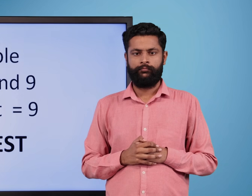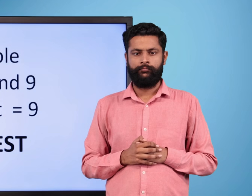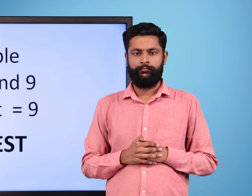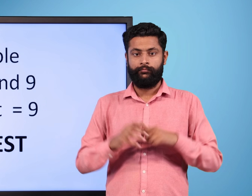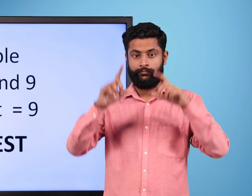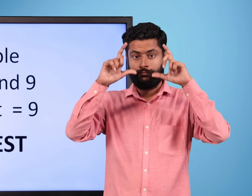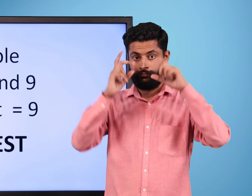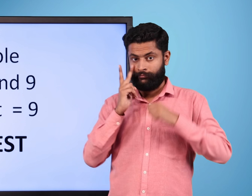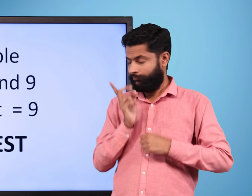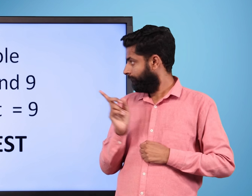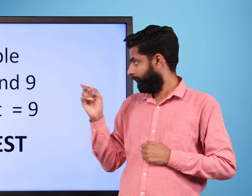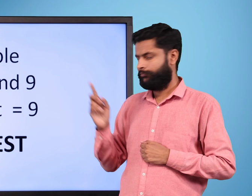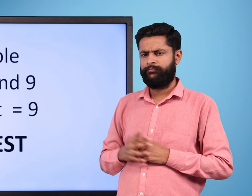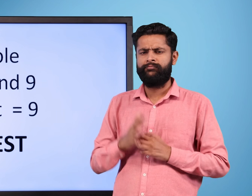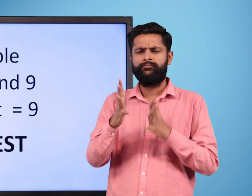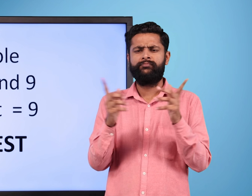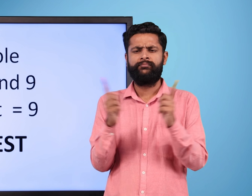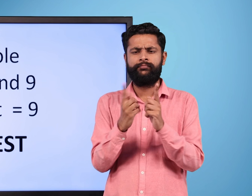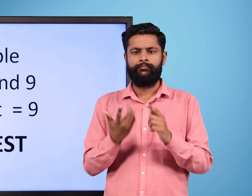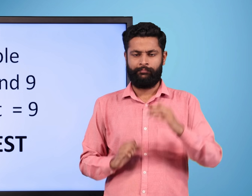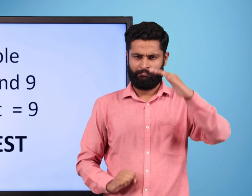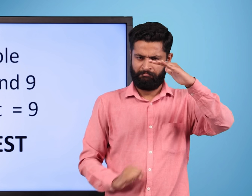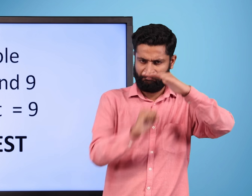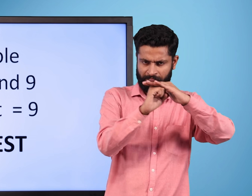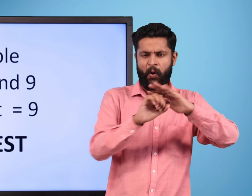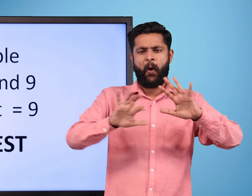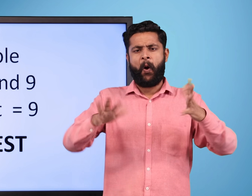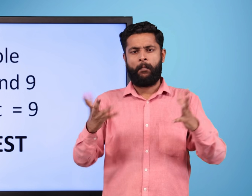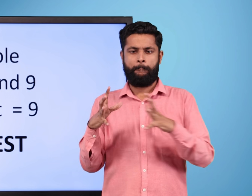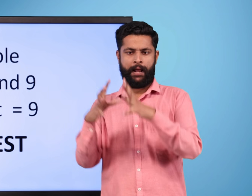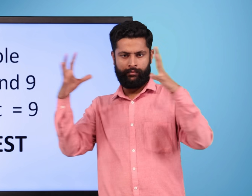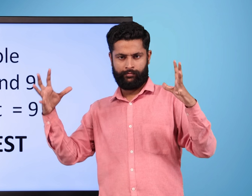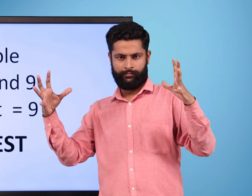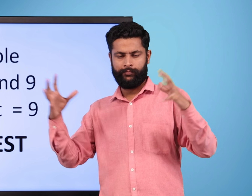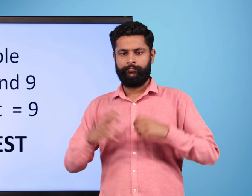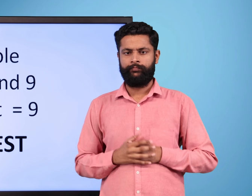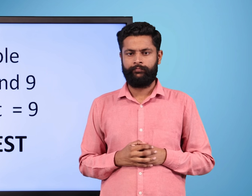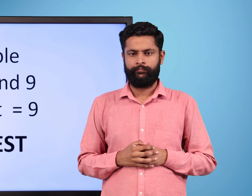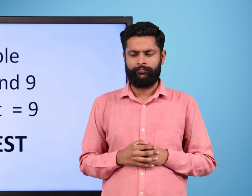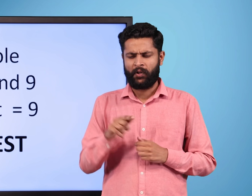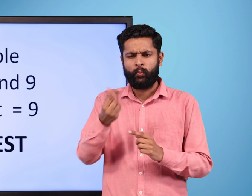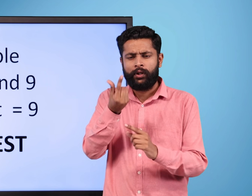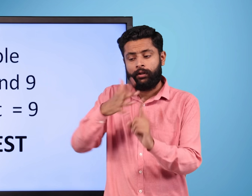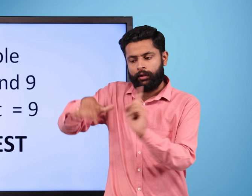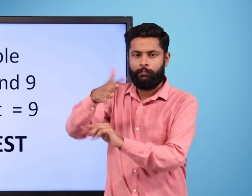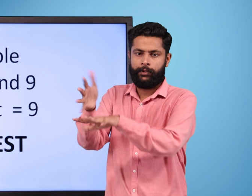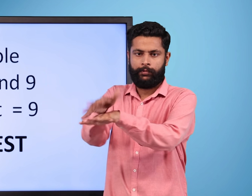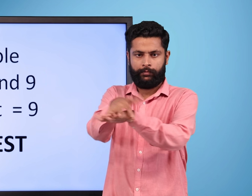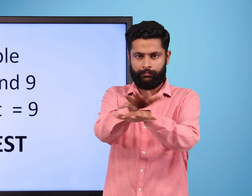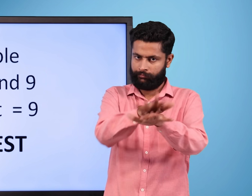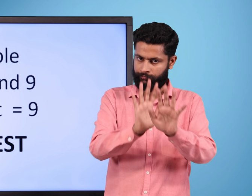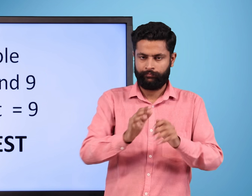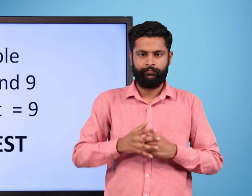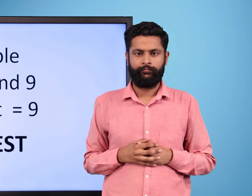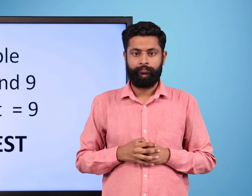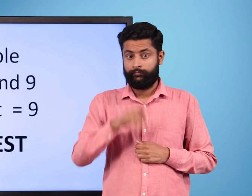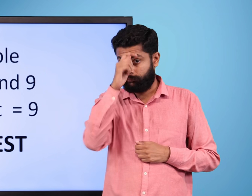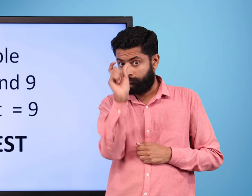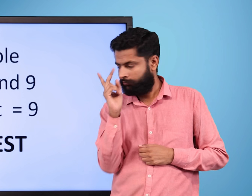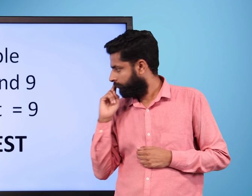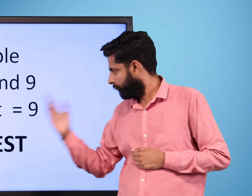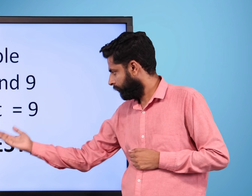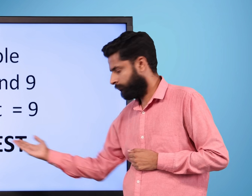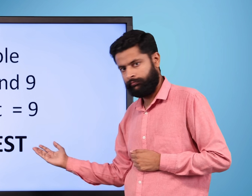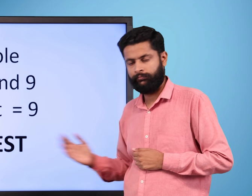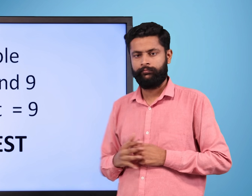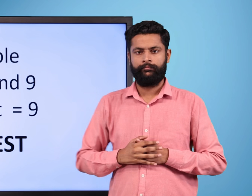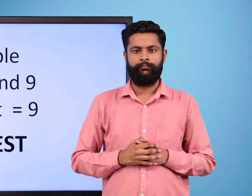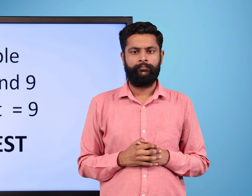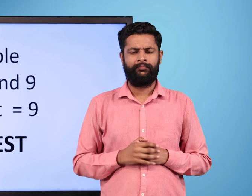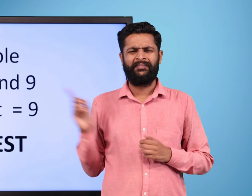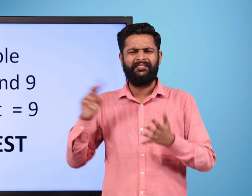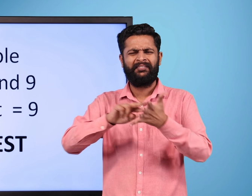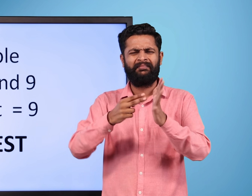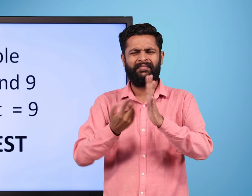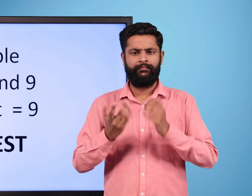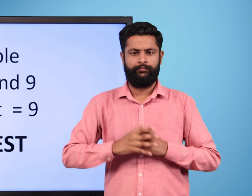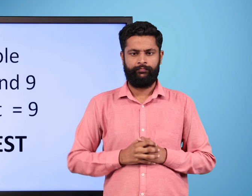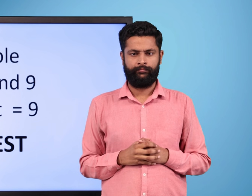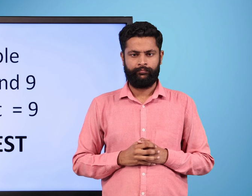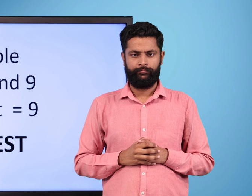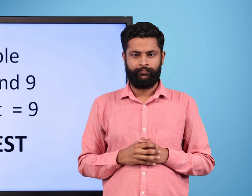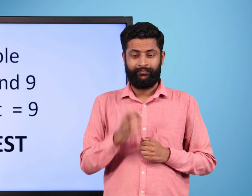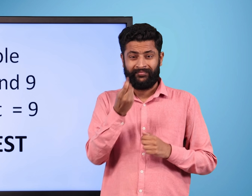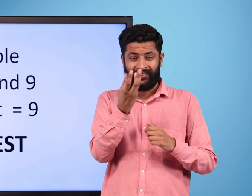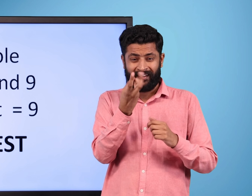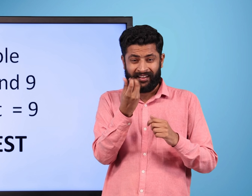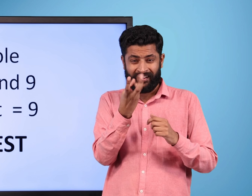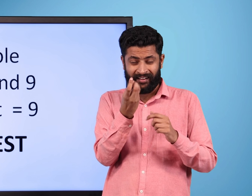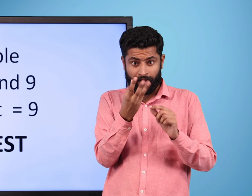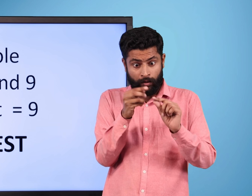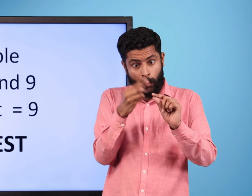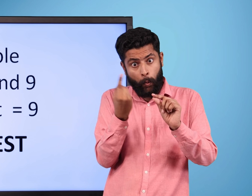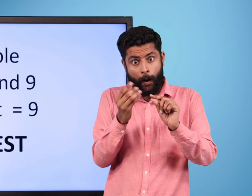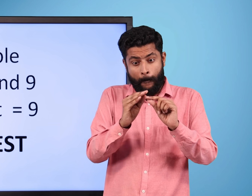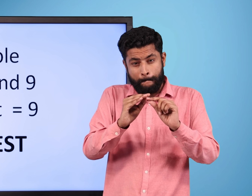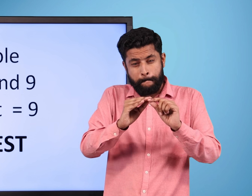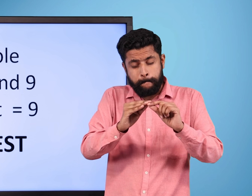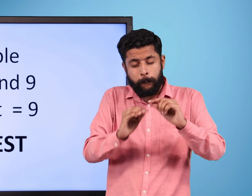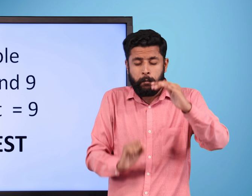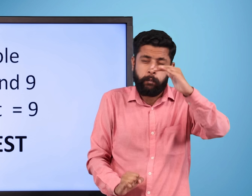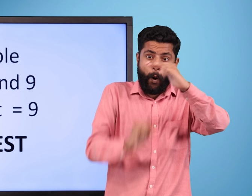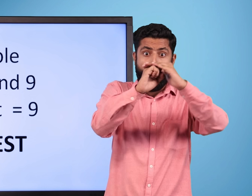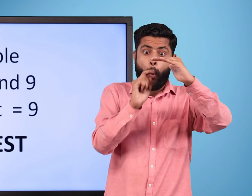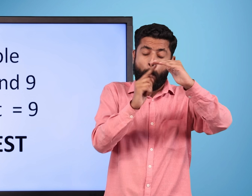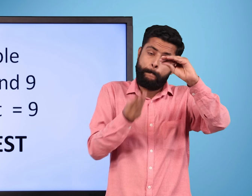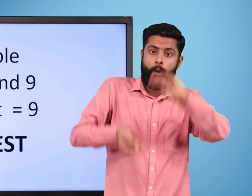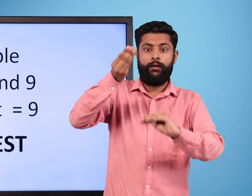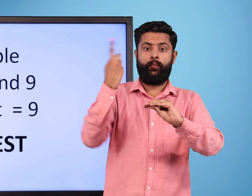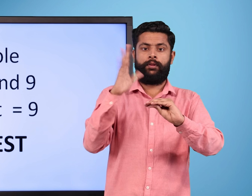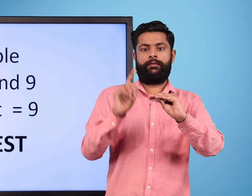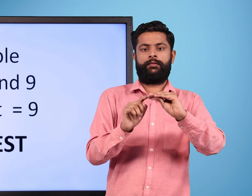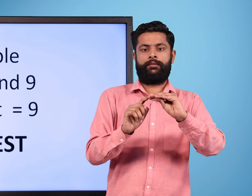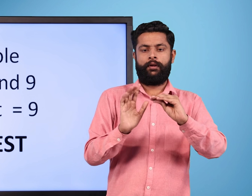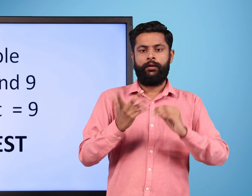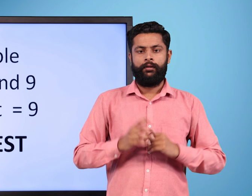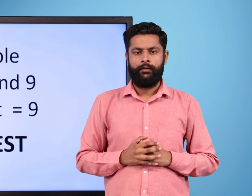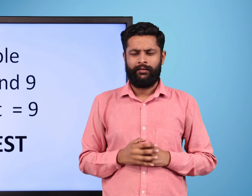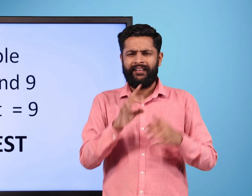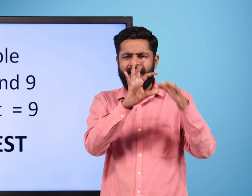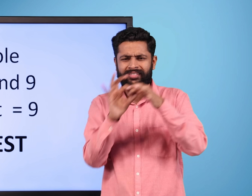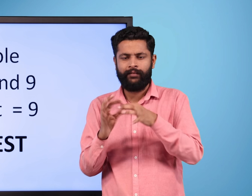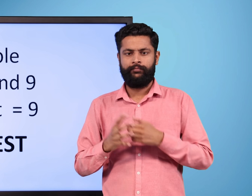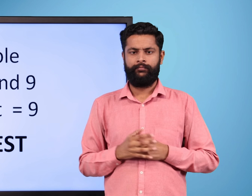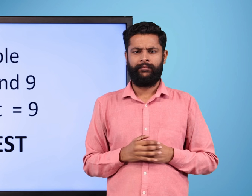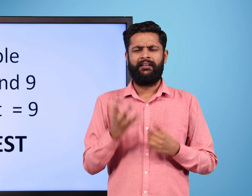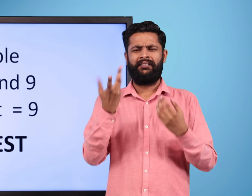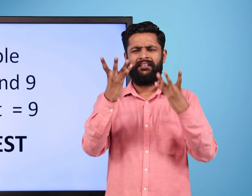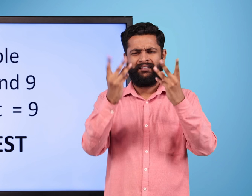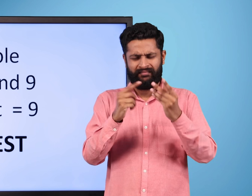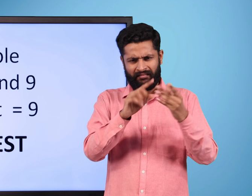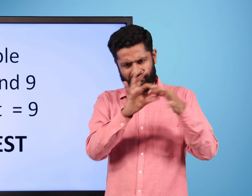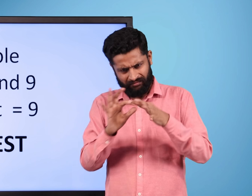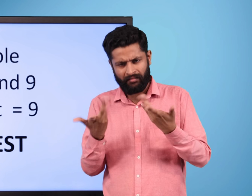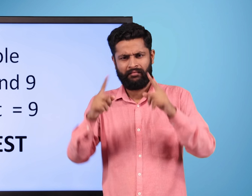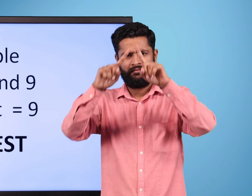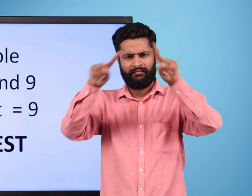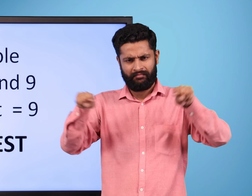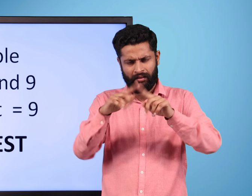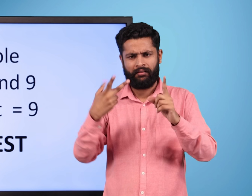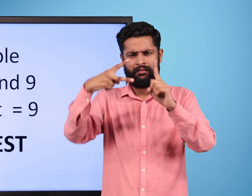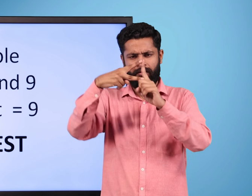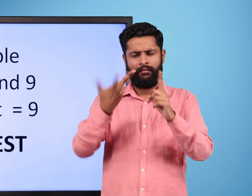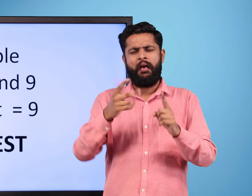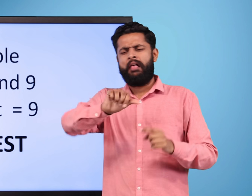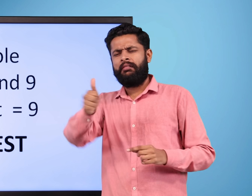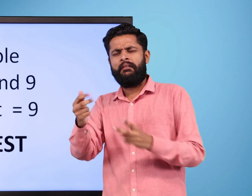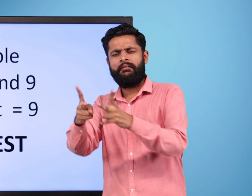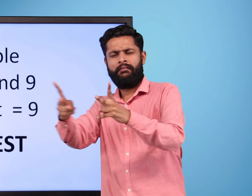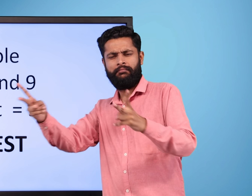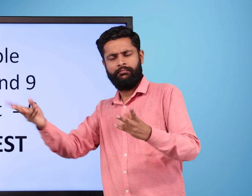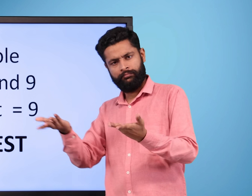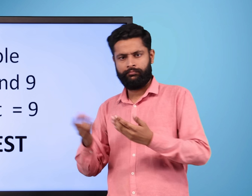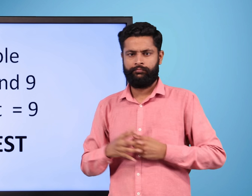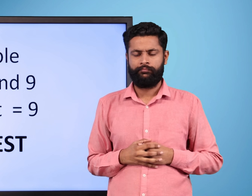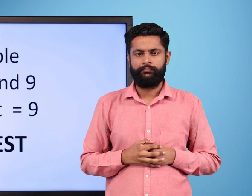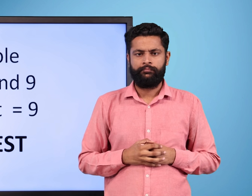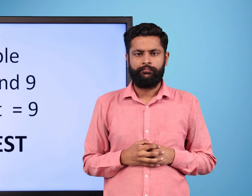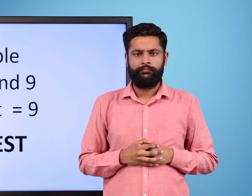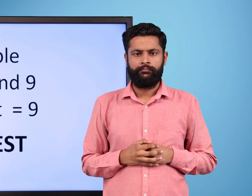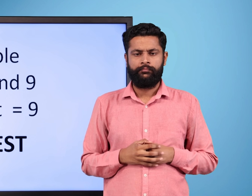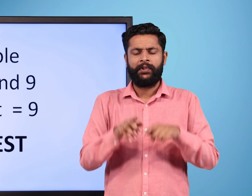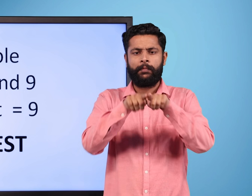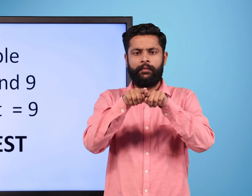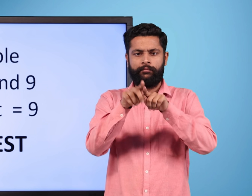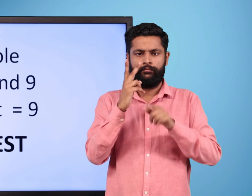Greatest These signs refer to greatest in different contexts. Greatest refers to the largest, for example, it could be a number, a shape or something else.